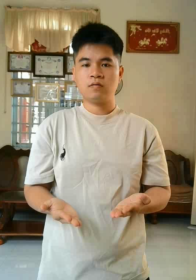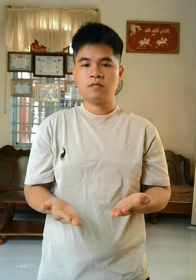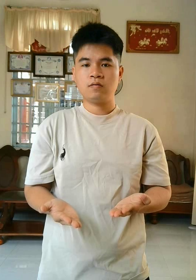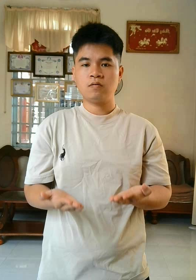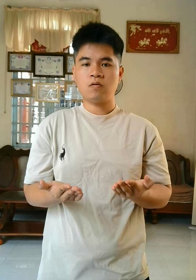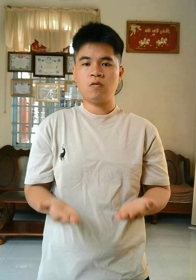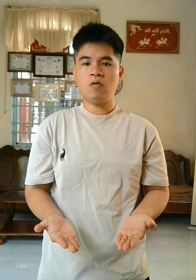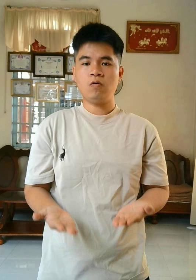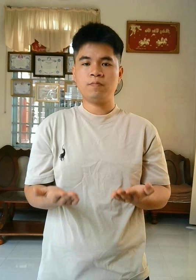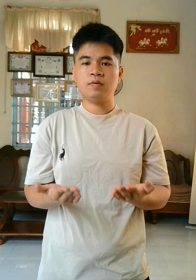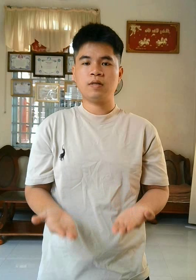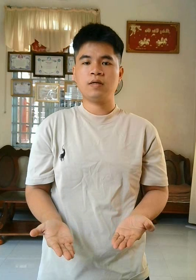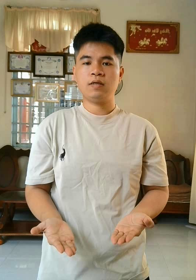hom nay